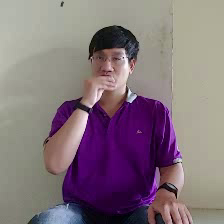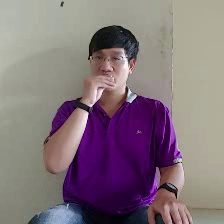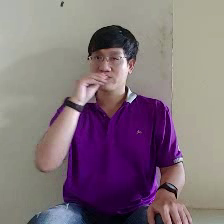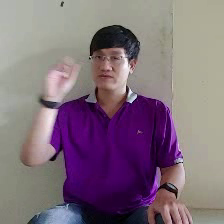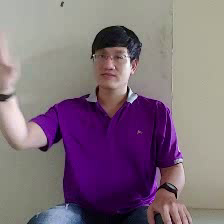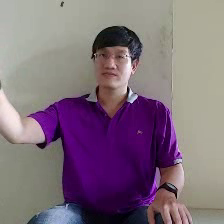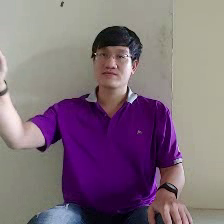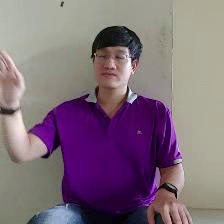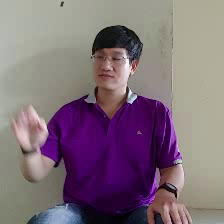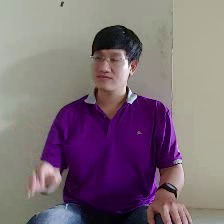Khai báo